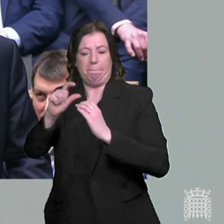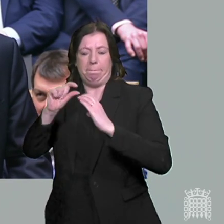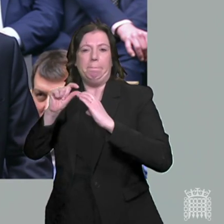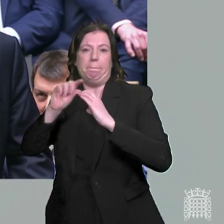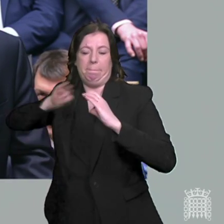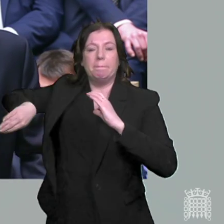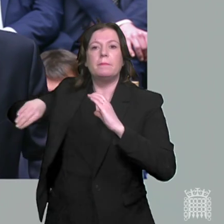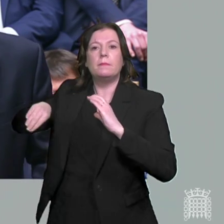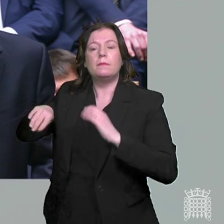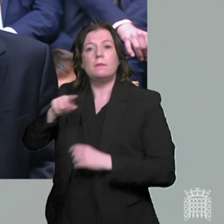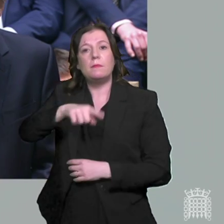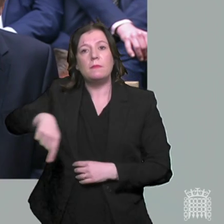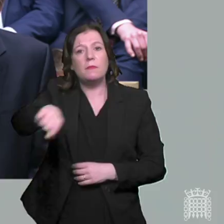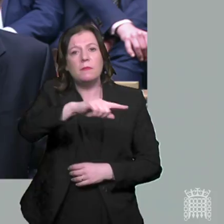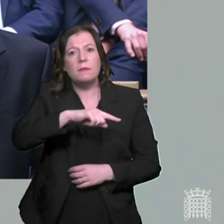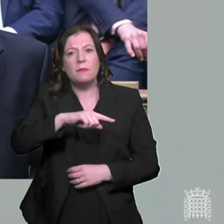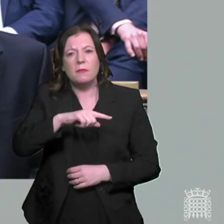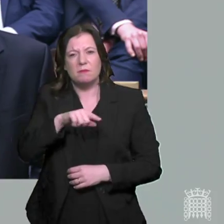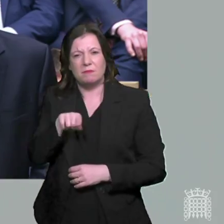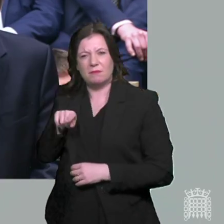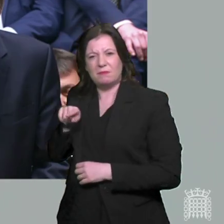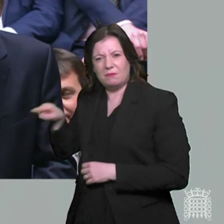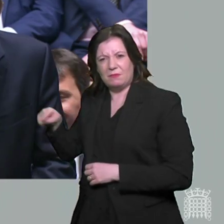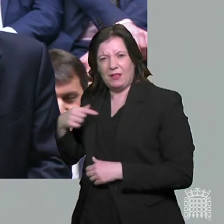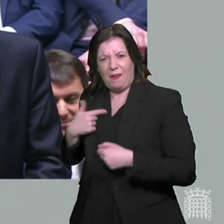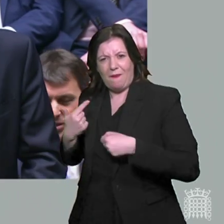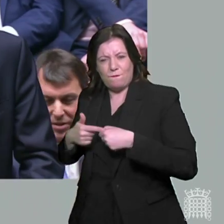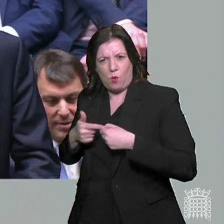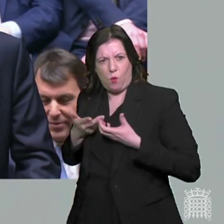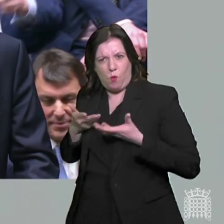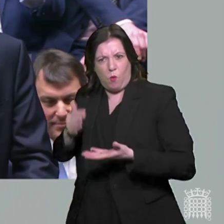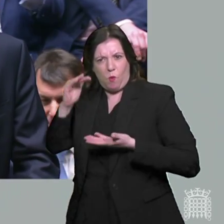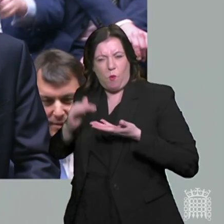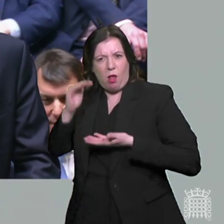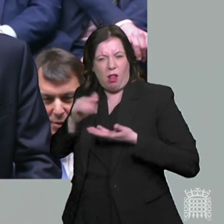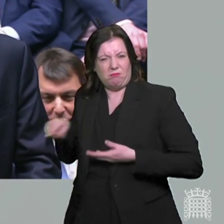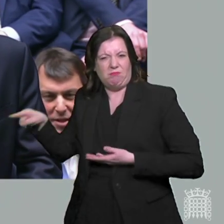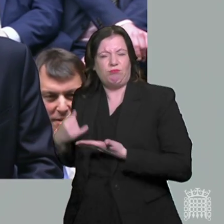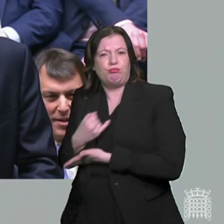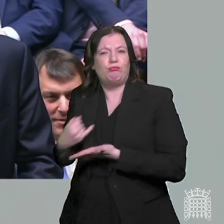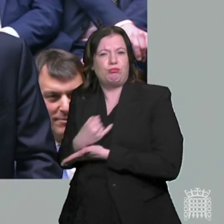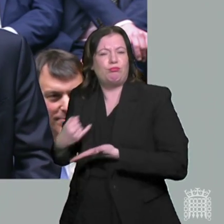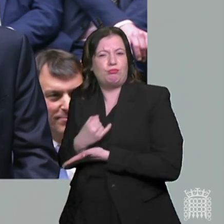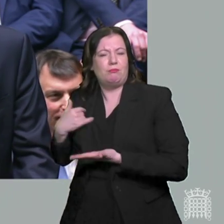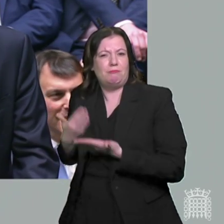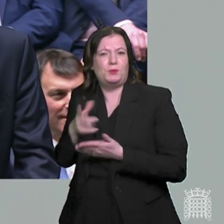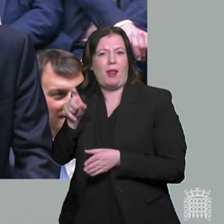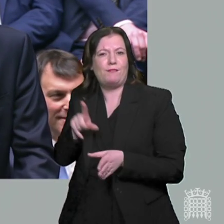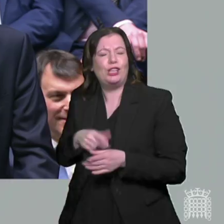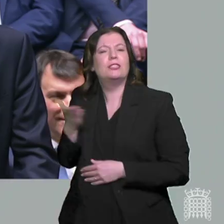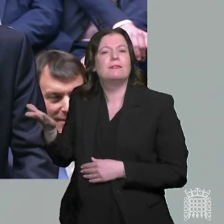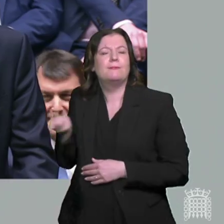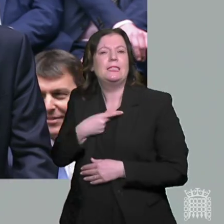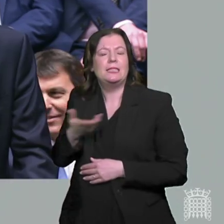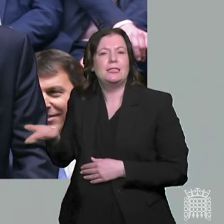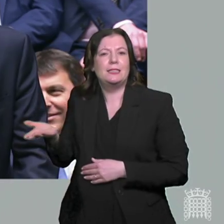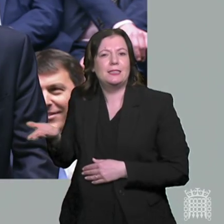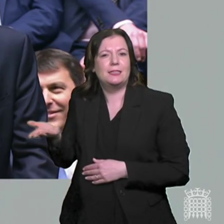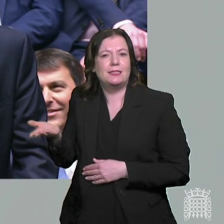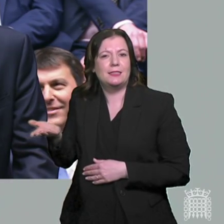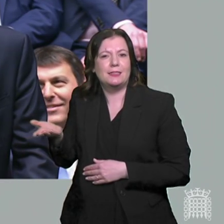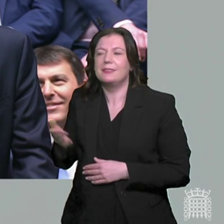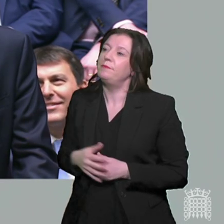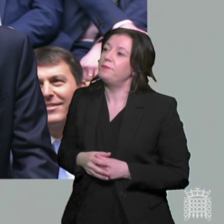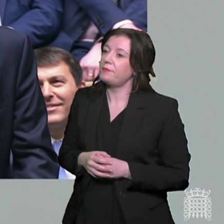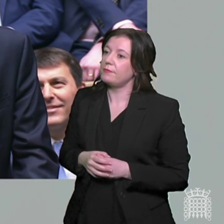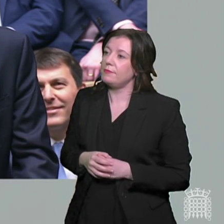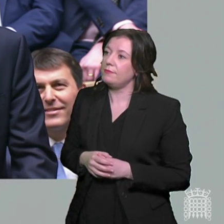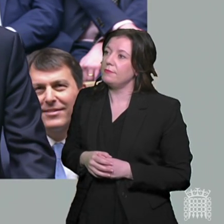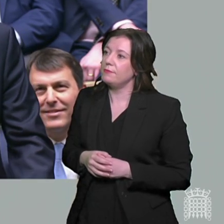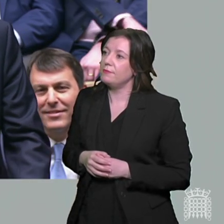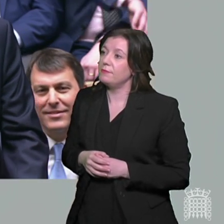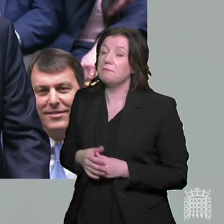Somehow they forgot to tell the British people they have voted against every single fuel duty freeze for the last 12 years.